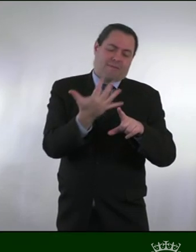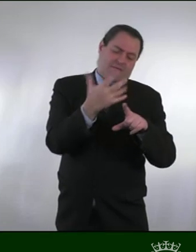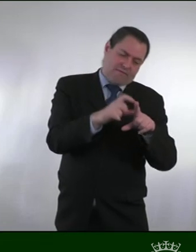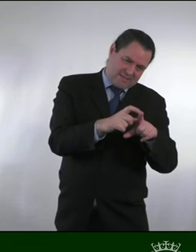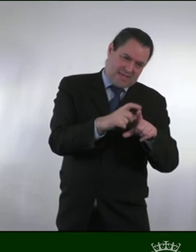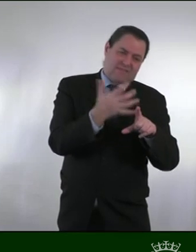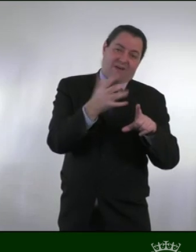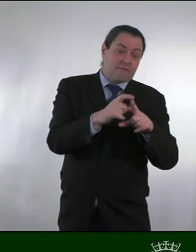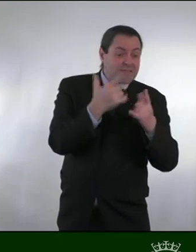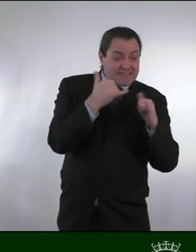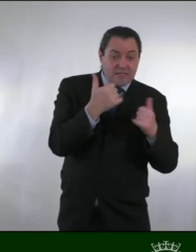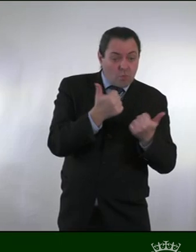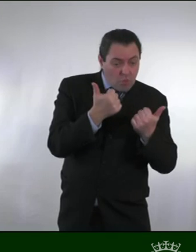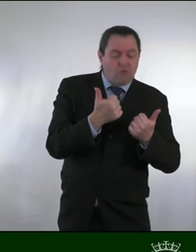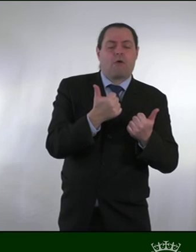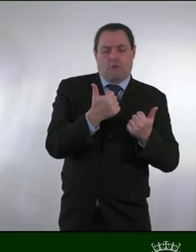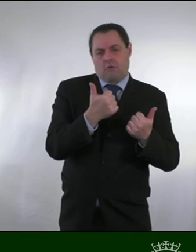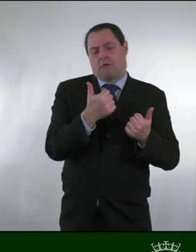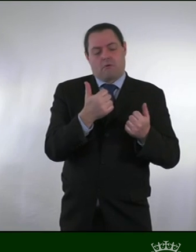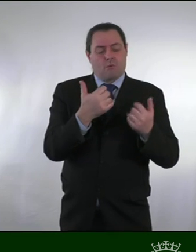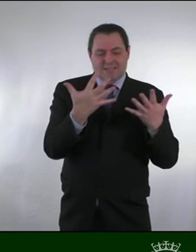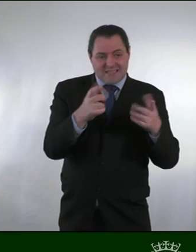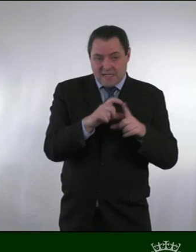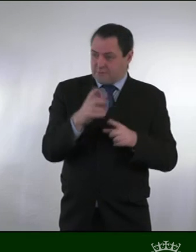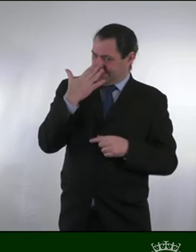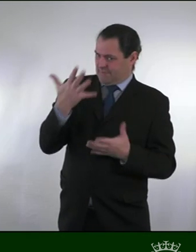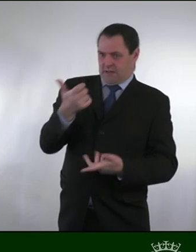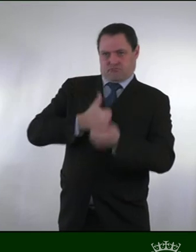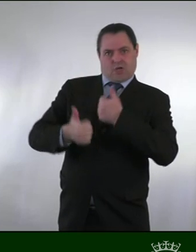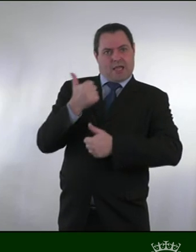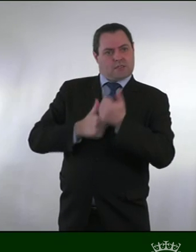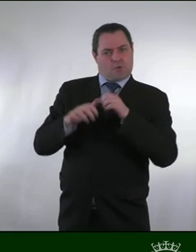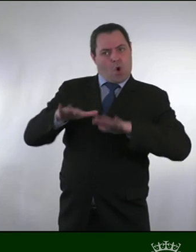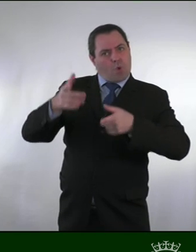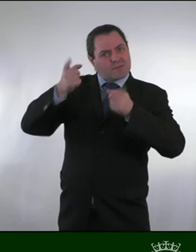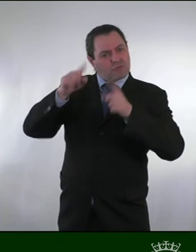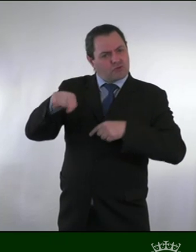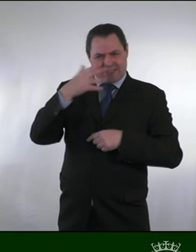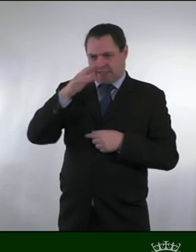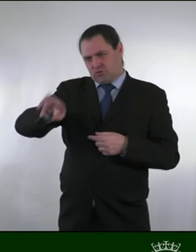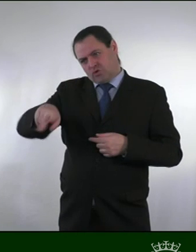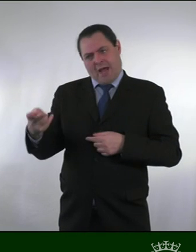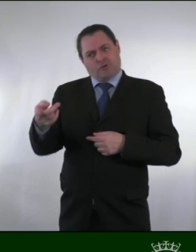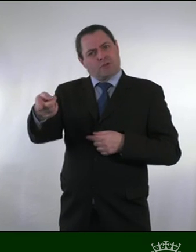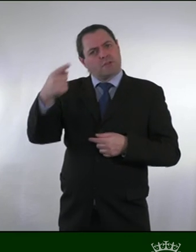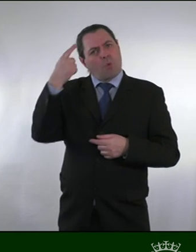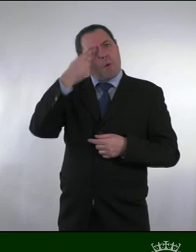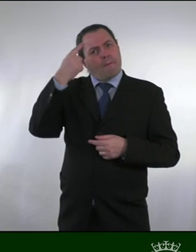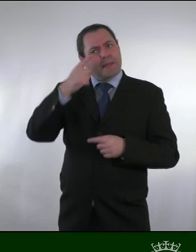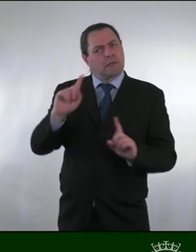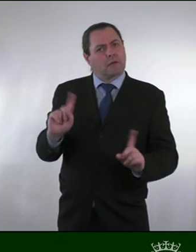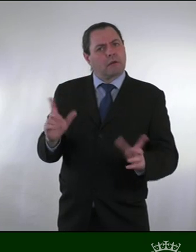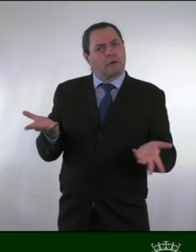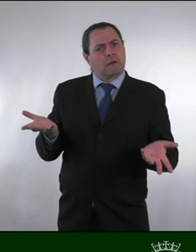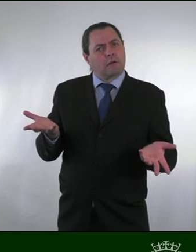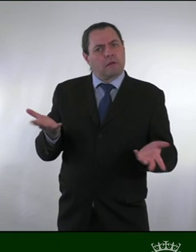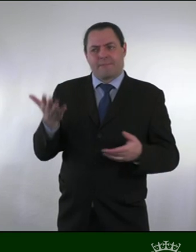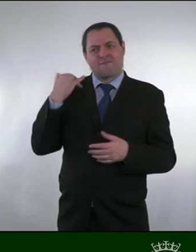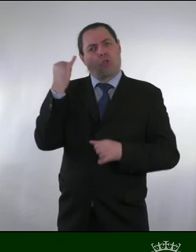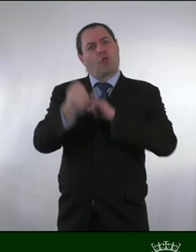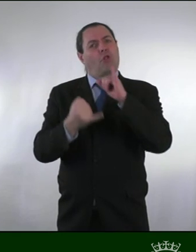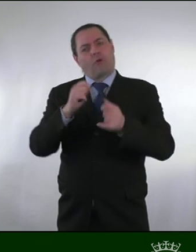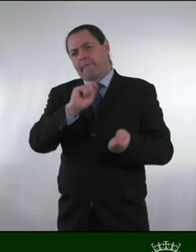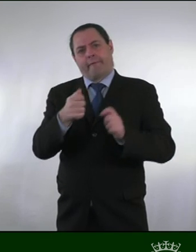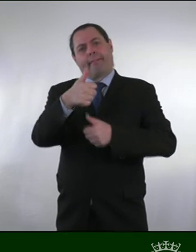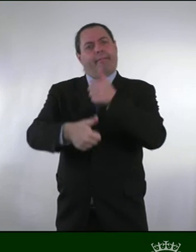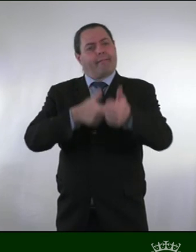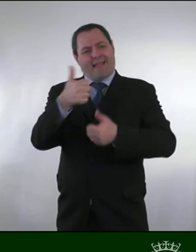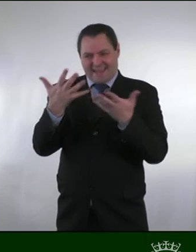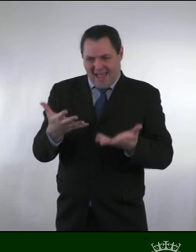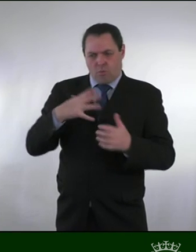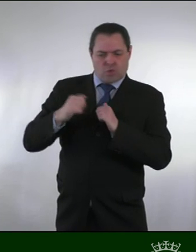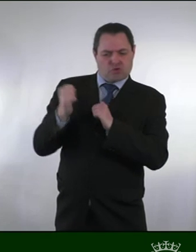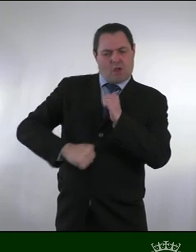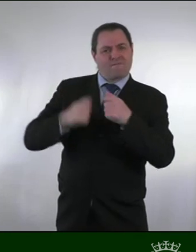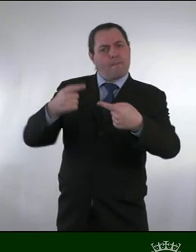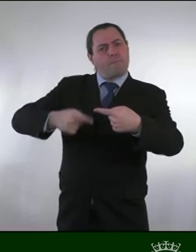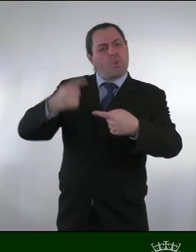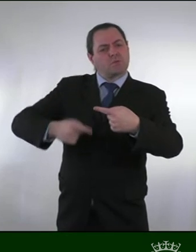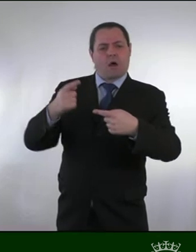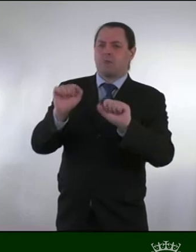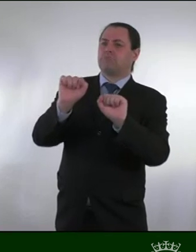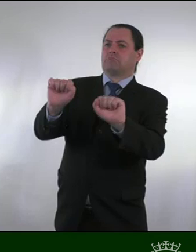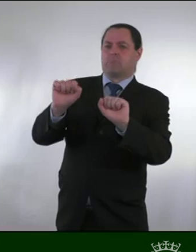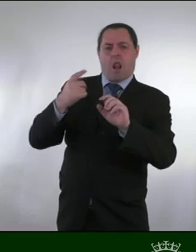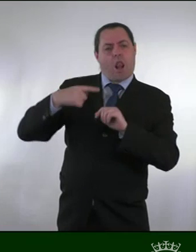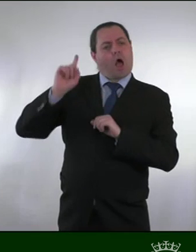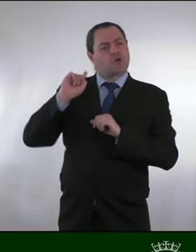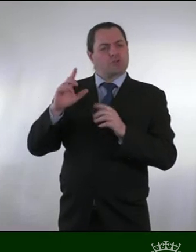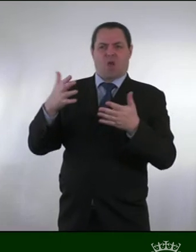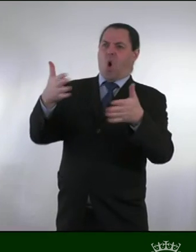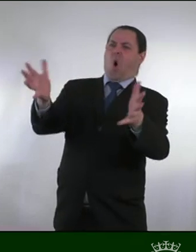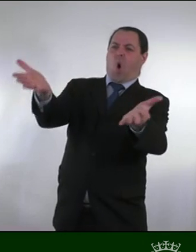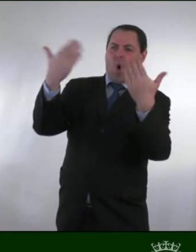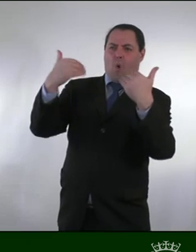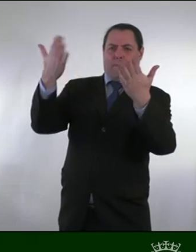I am delighted that the right honourable and learned Gentleman now praises the Home Secretary, which is a change of tune, and I am delighted that he is now in favour of tough border controls, because last year he was not.